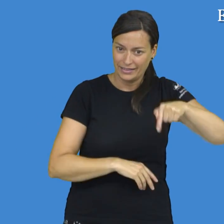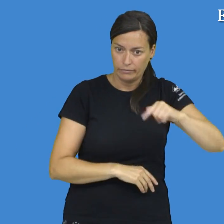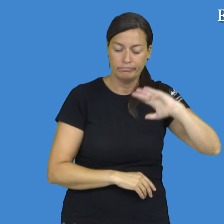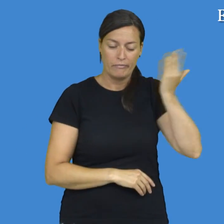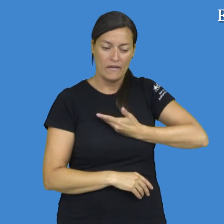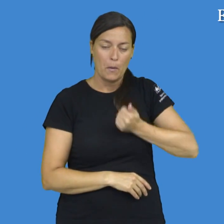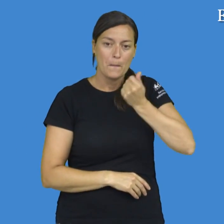afectar